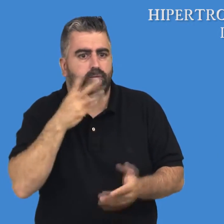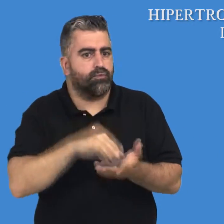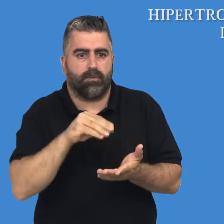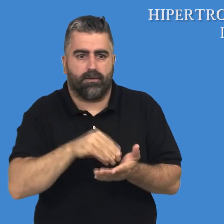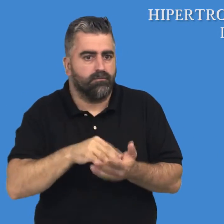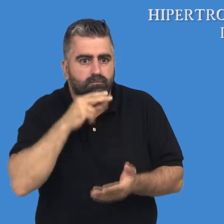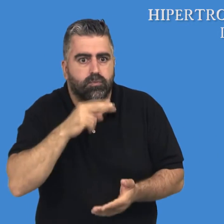vez